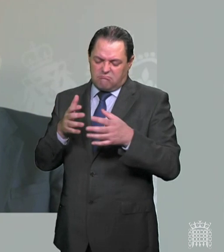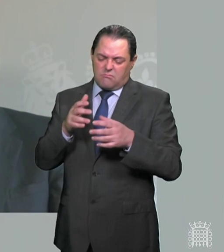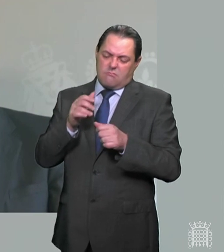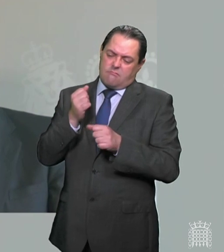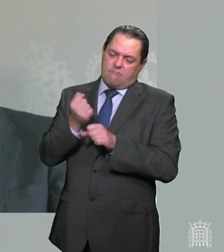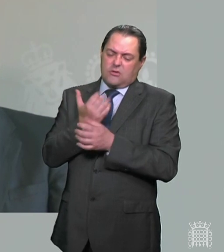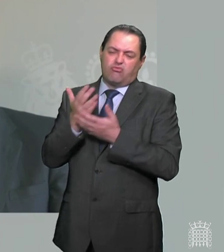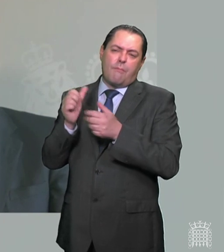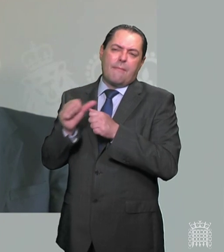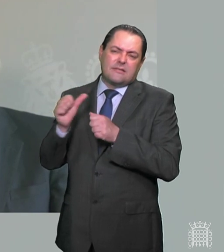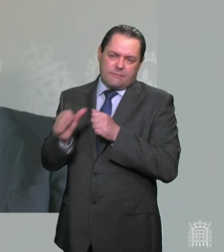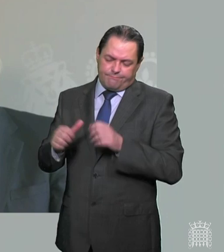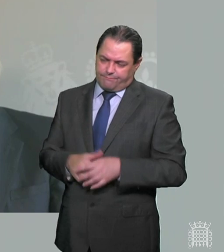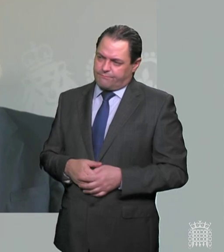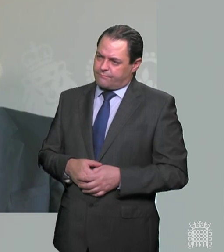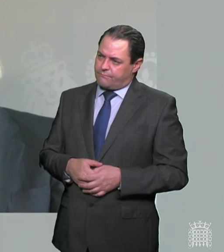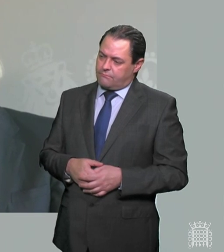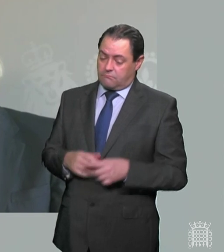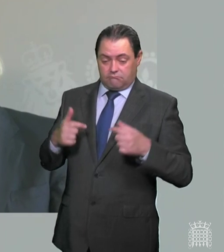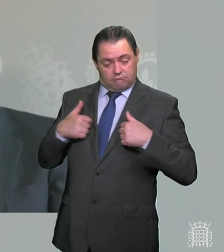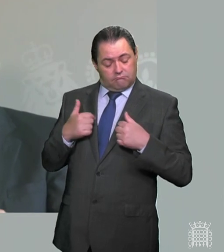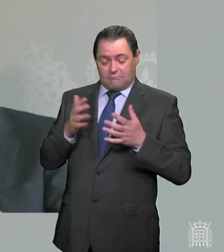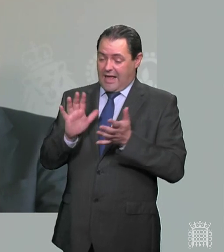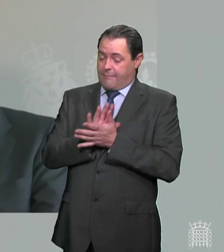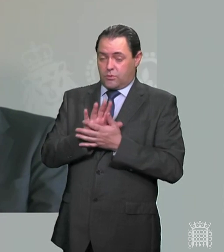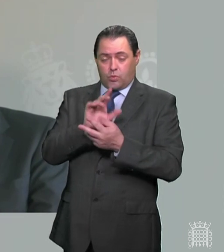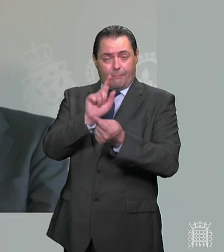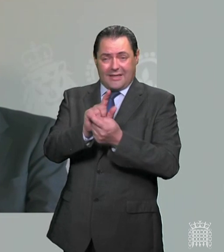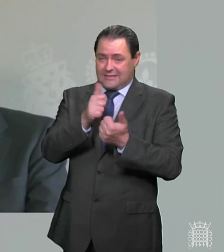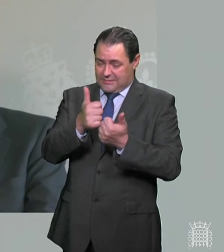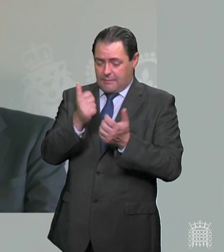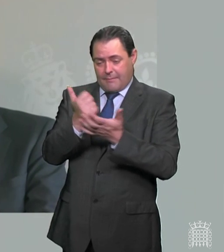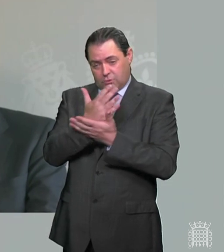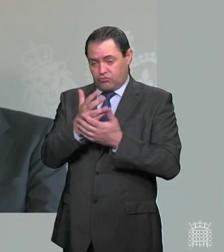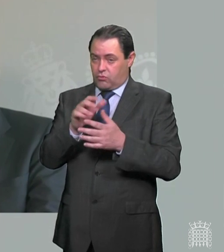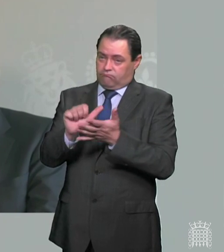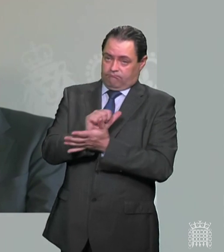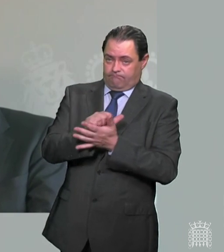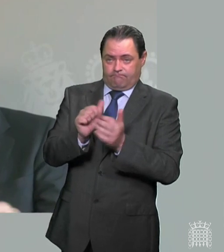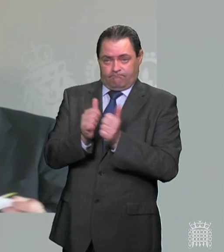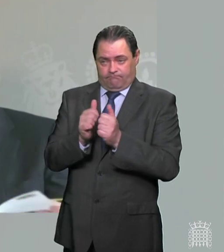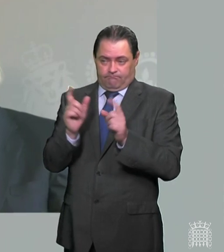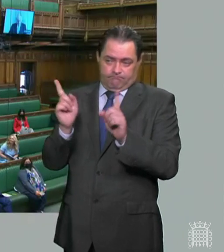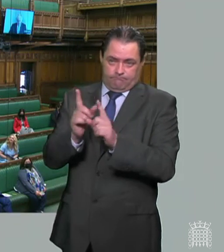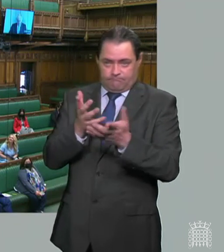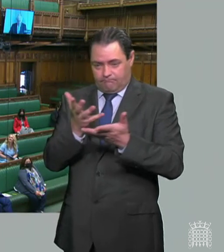I am very happy to take up his offer and ensure that he gets the meeting that he needs.